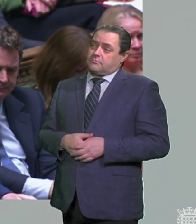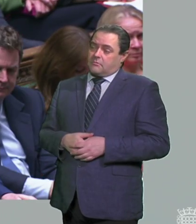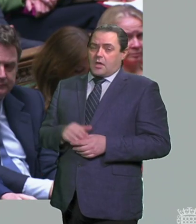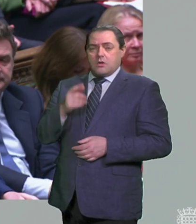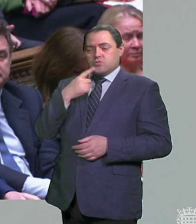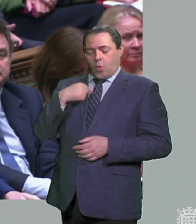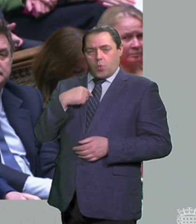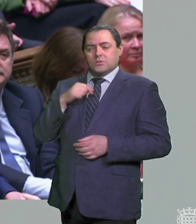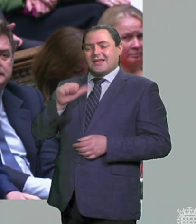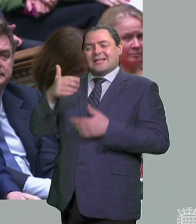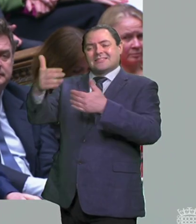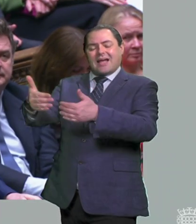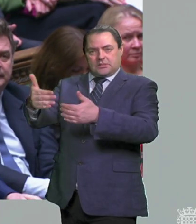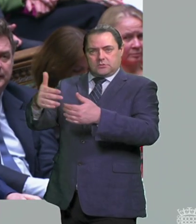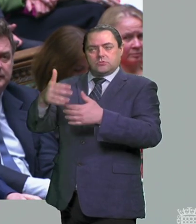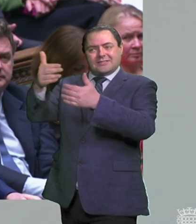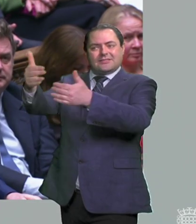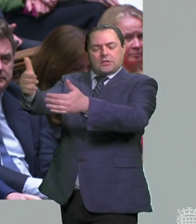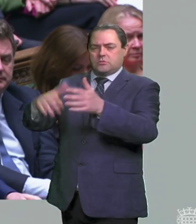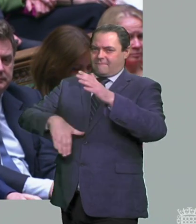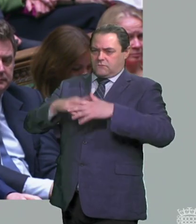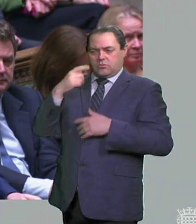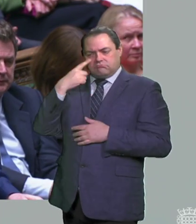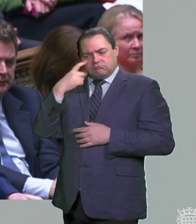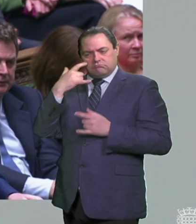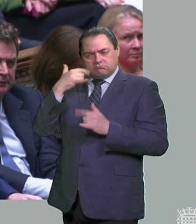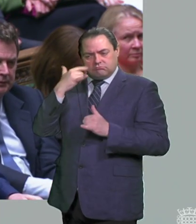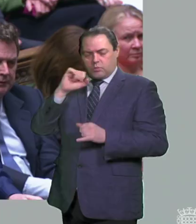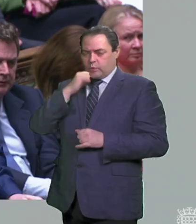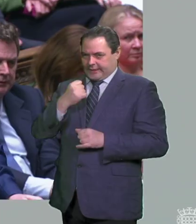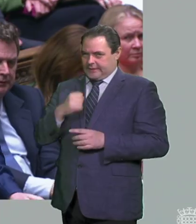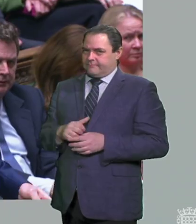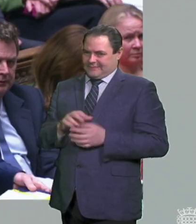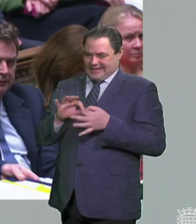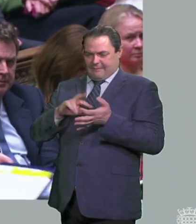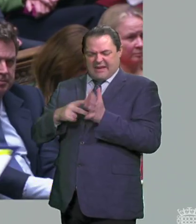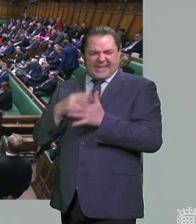I am told that the subsequent stages will go through full and transparent scrutiny as part of the planning process.